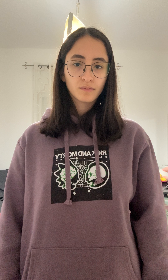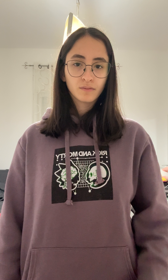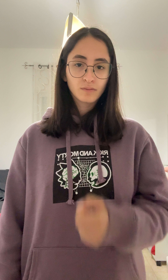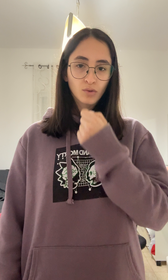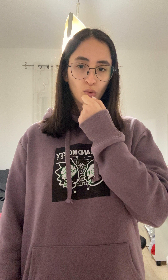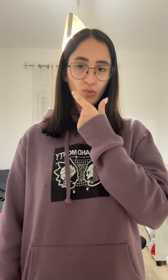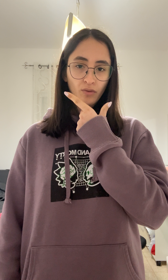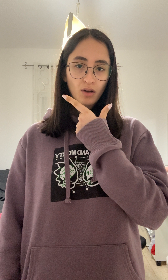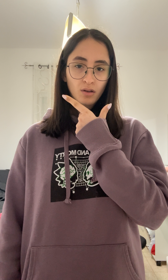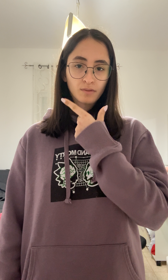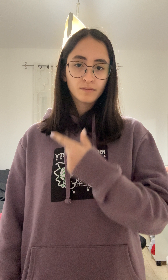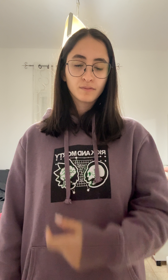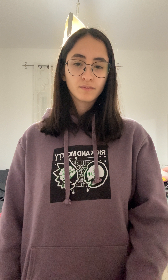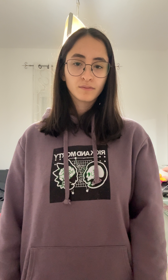תרופה